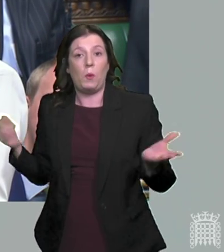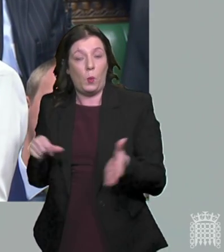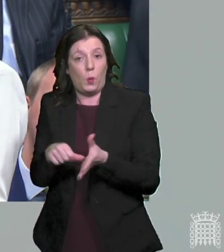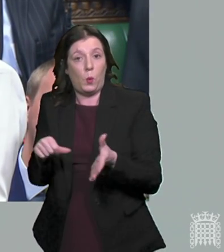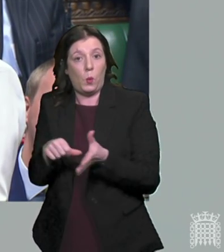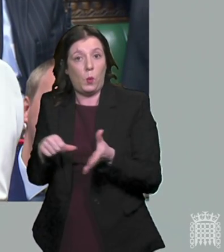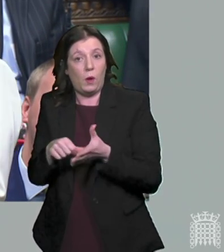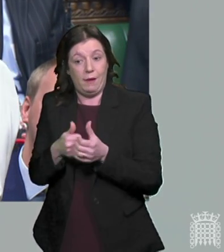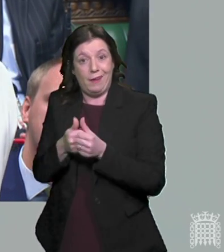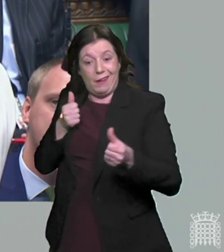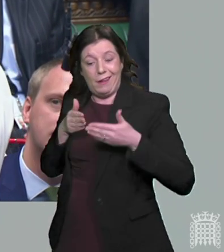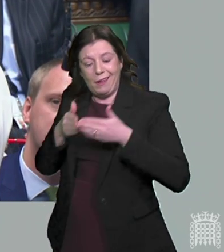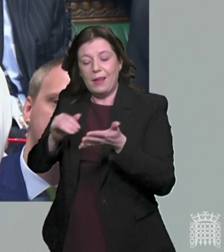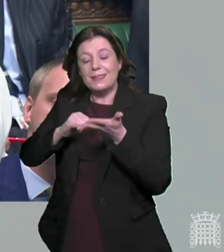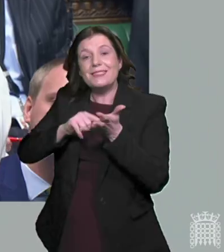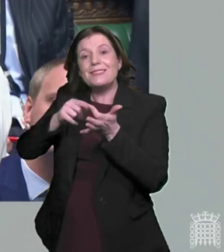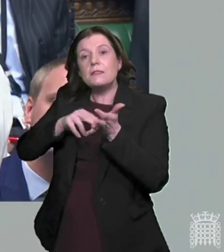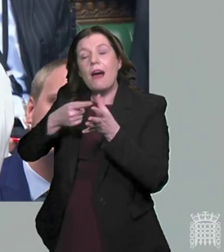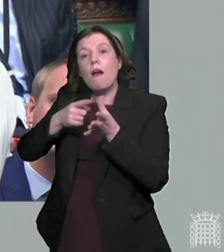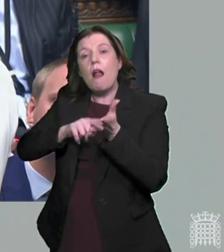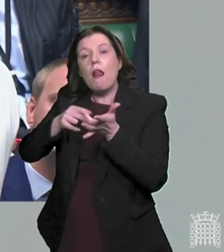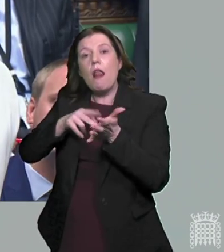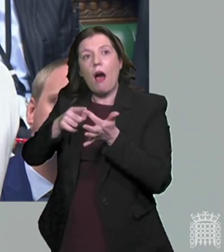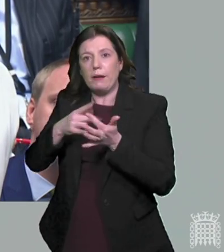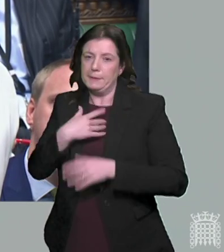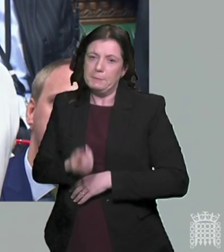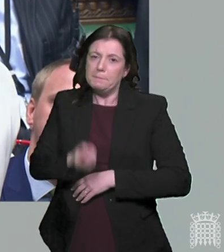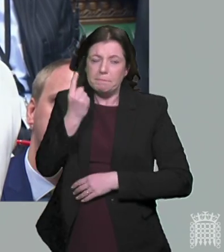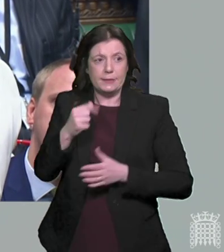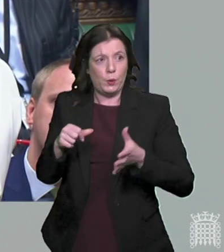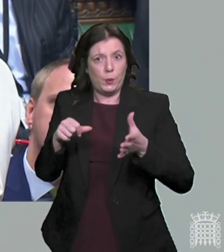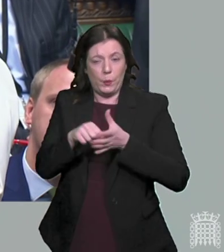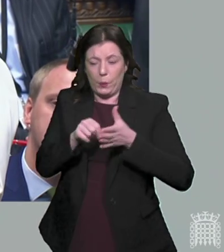Stena Line says that there needs to be a solution to this disparity.